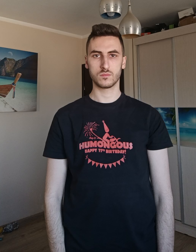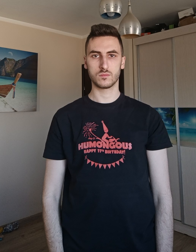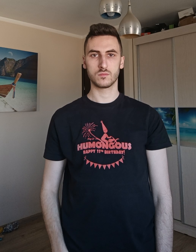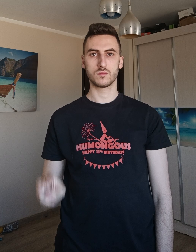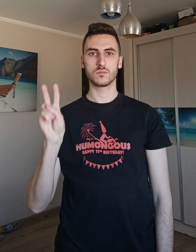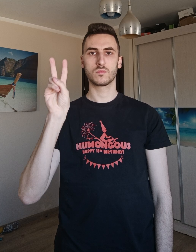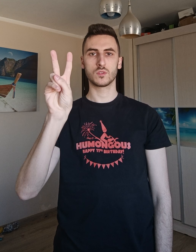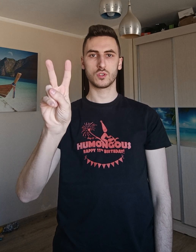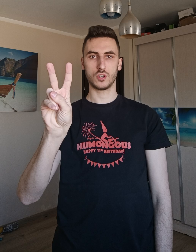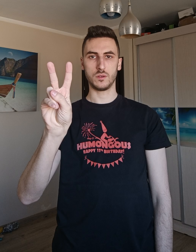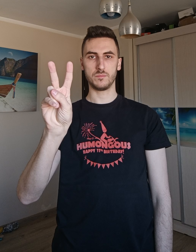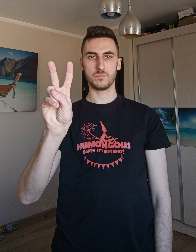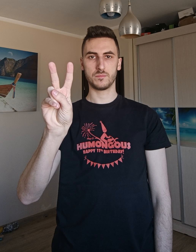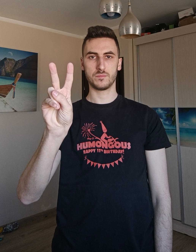שניים